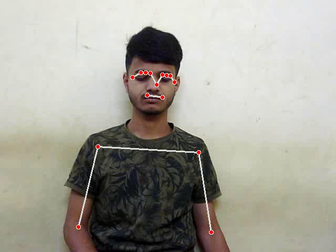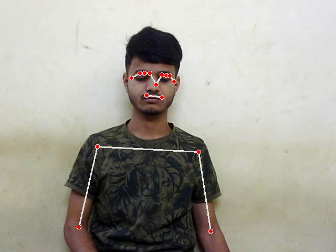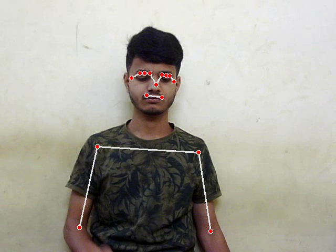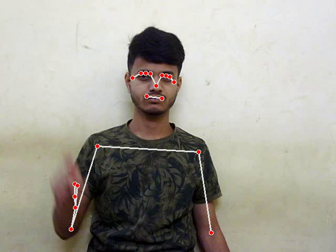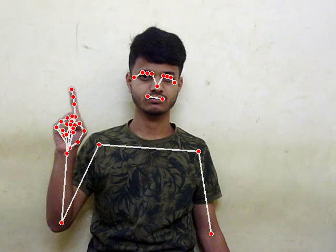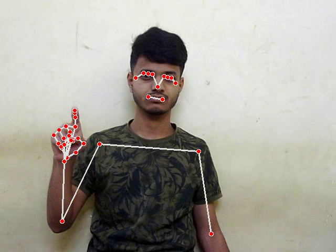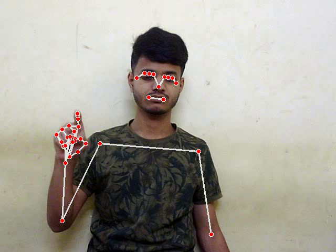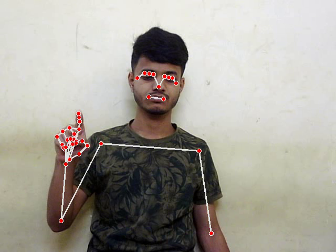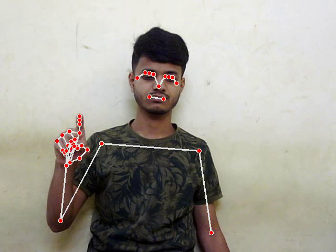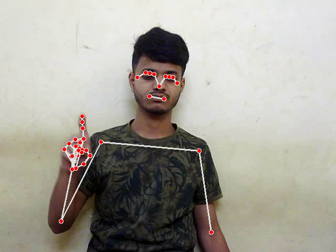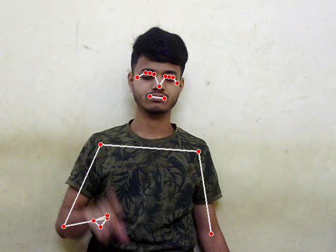need